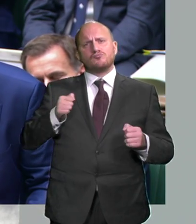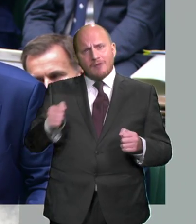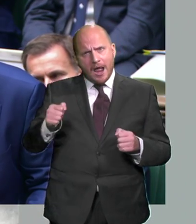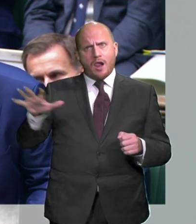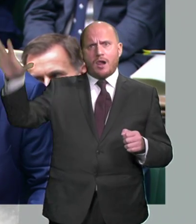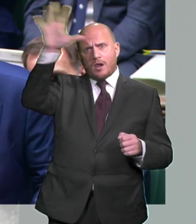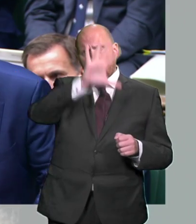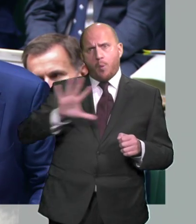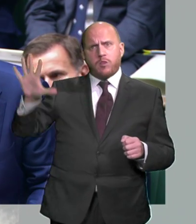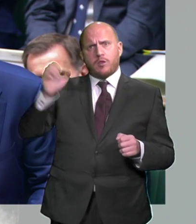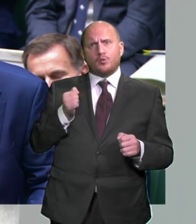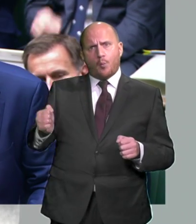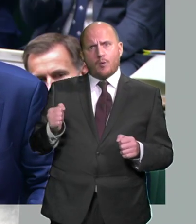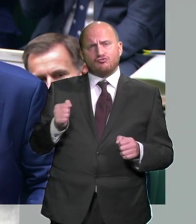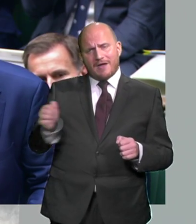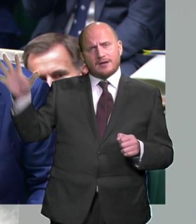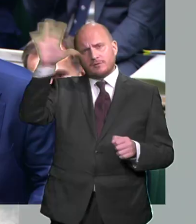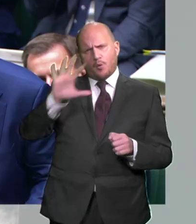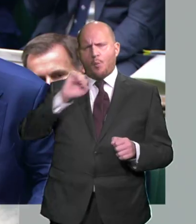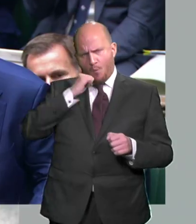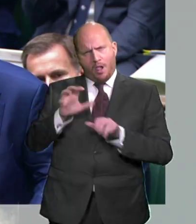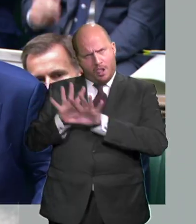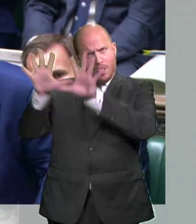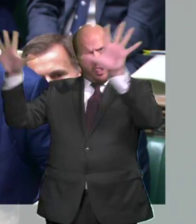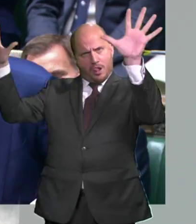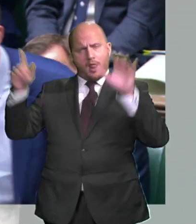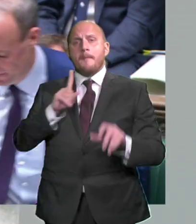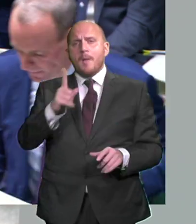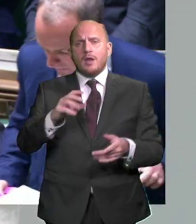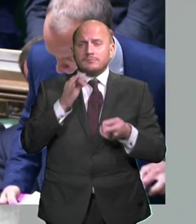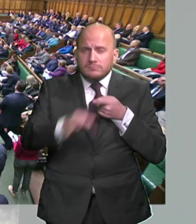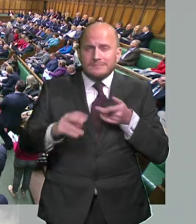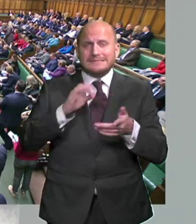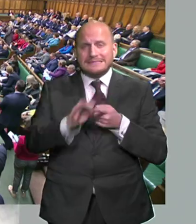We are committed to the project; the precise details will be set out in due course.